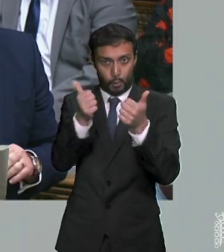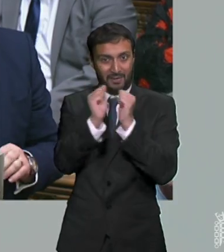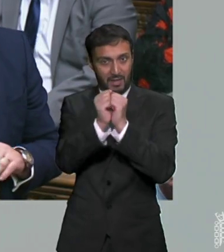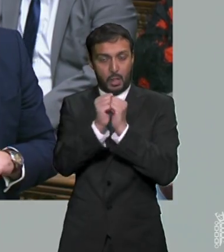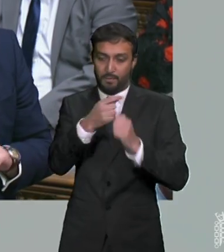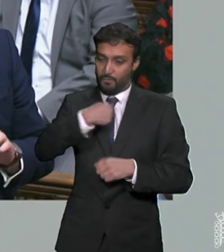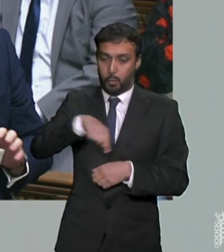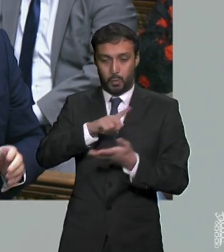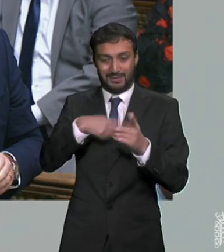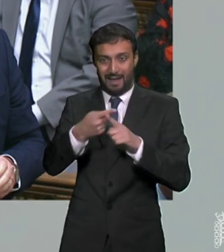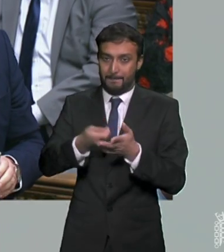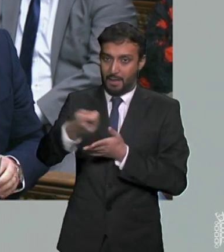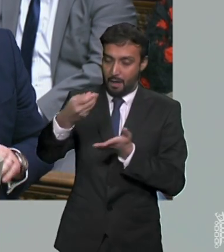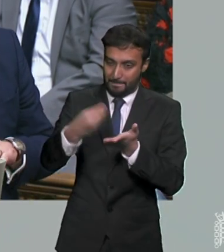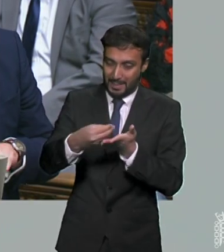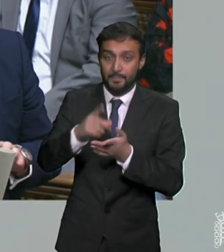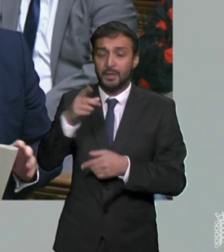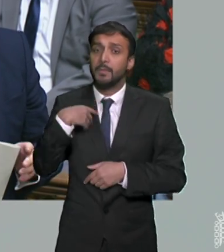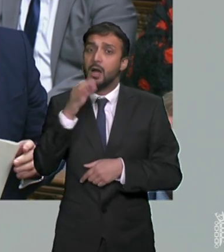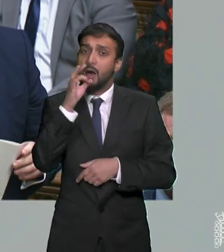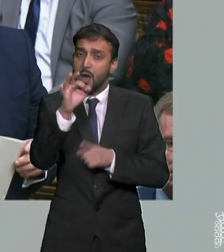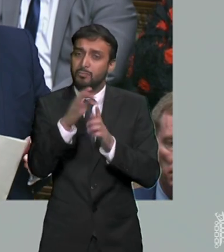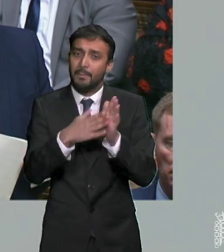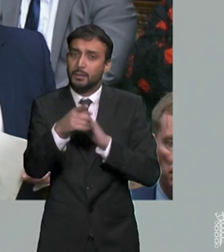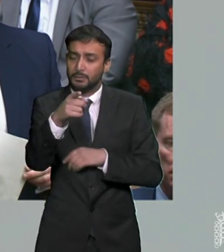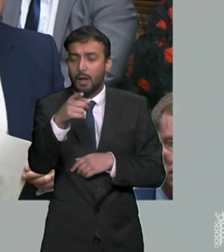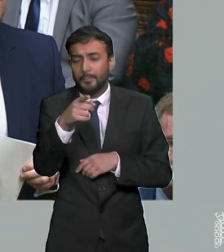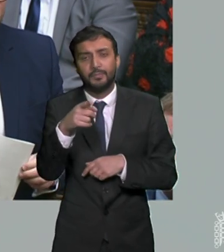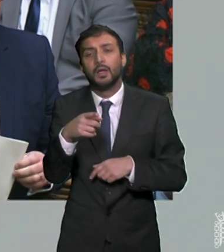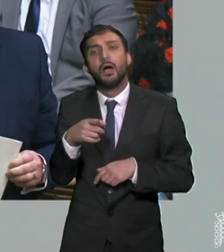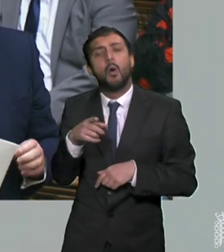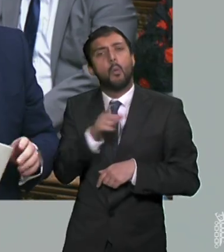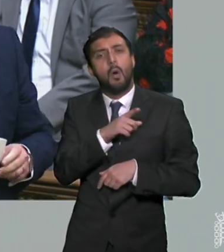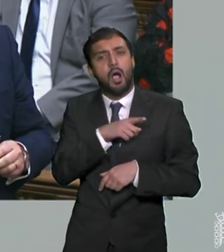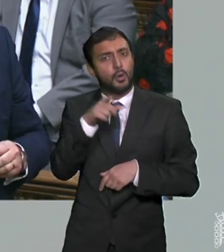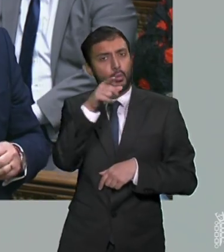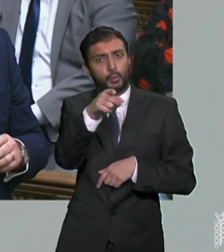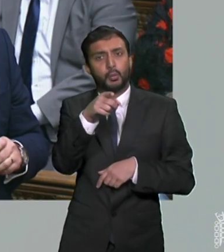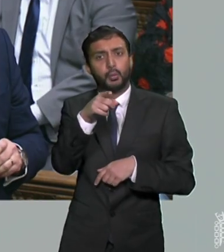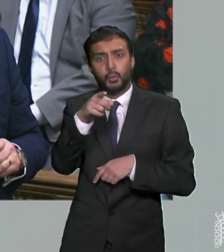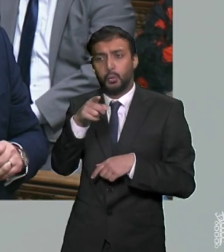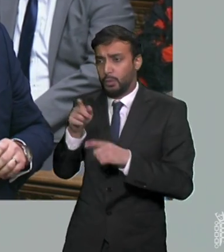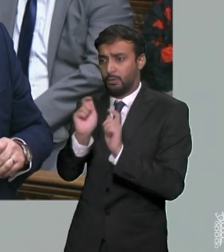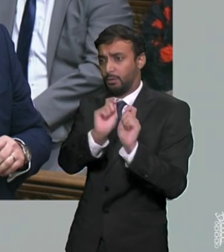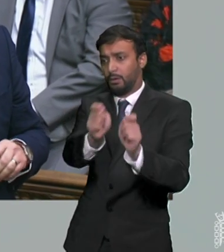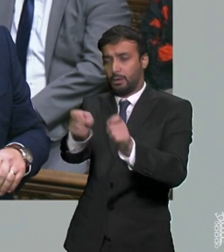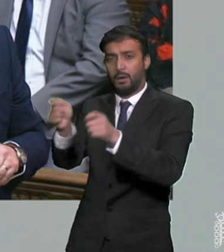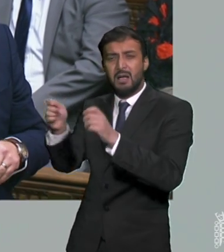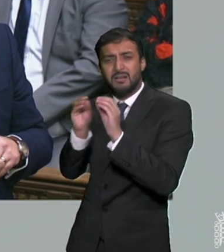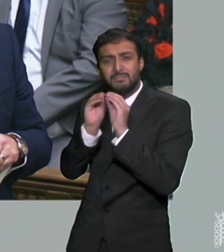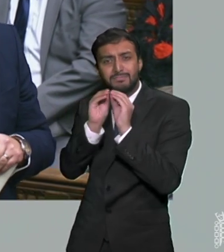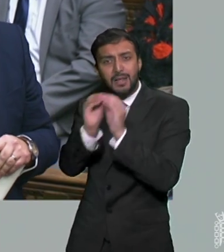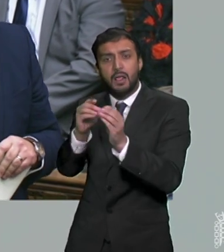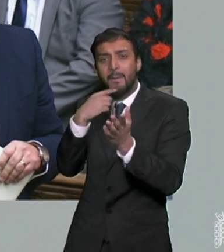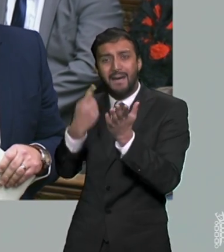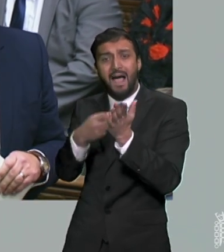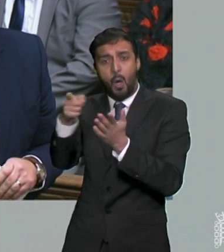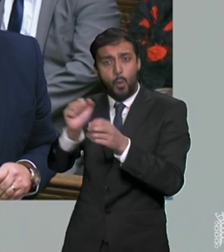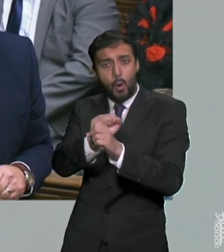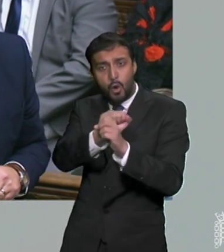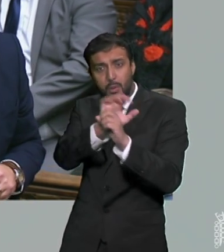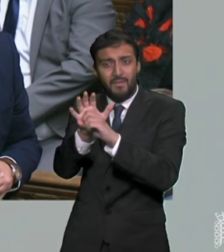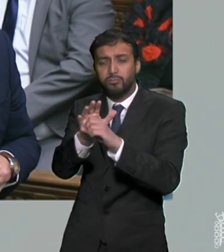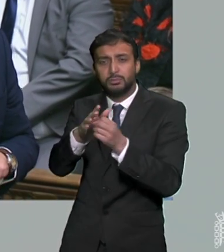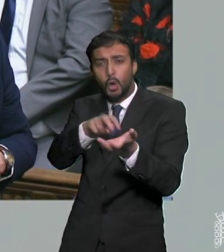Can the Prime Minister tell the House what first attracted him to awarding billions of pounds-worth of covid contracts to Tory donors and supporters?